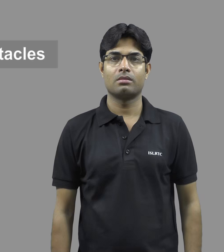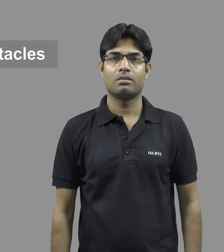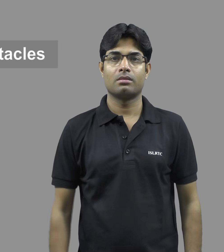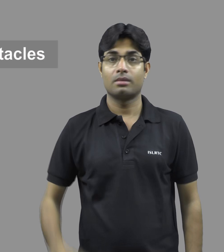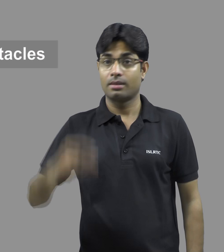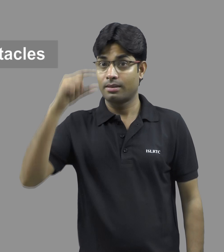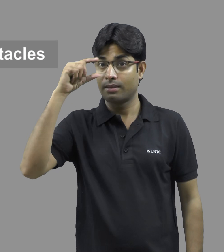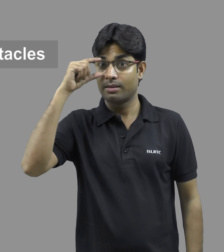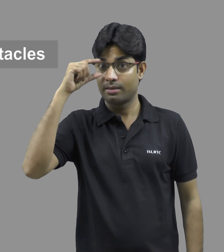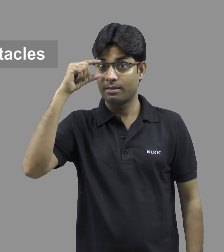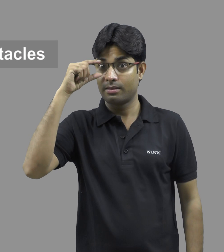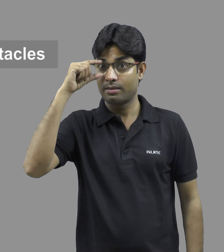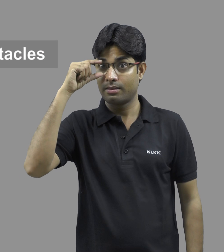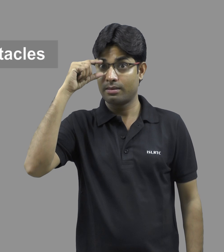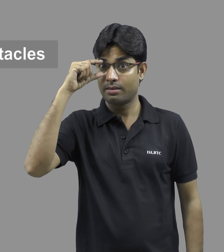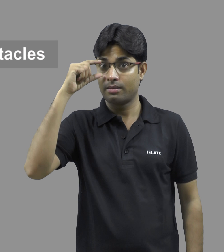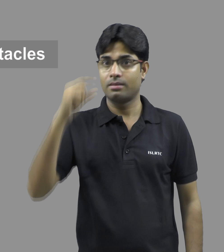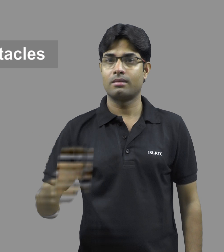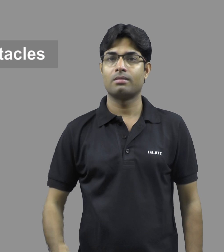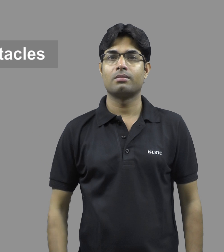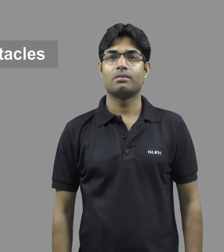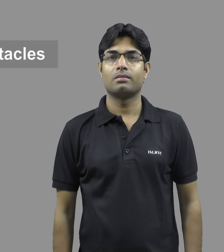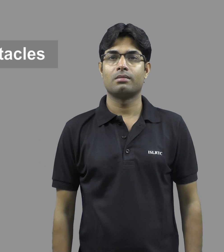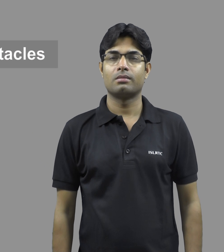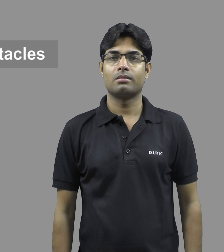Spectacles